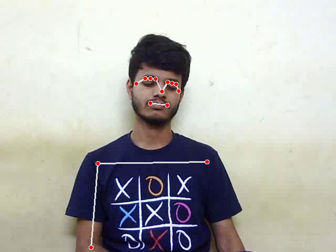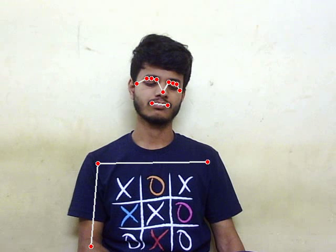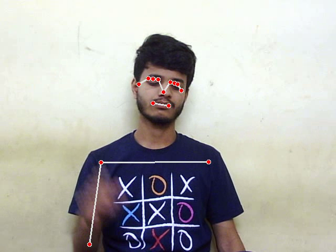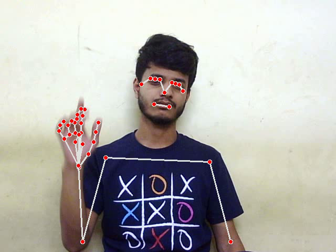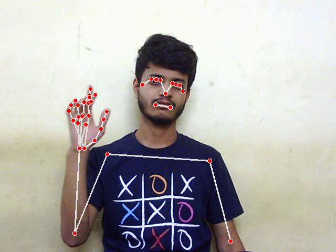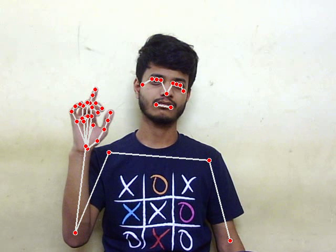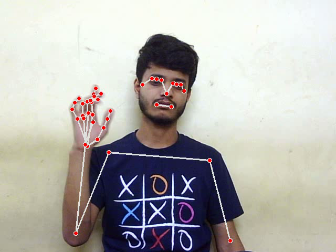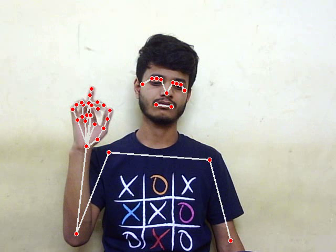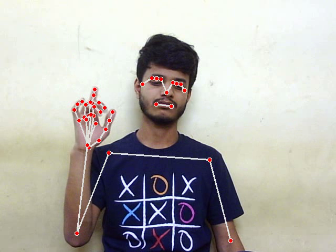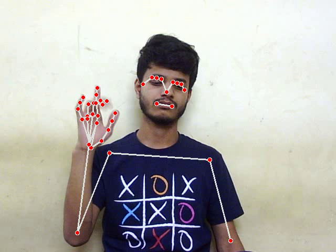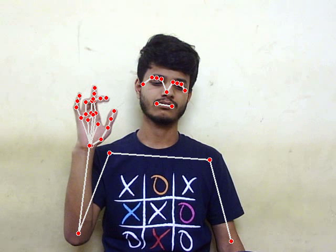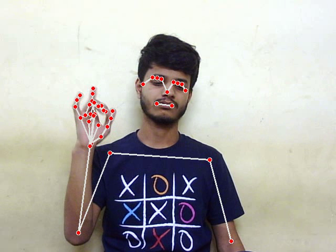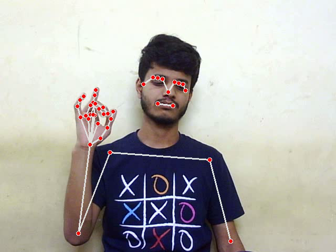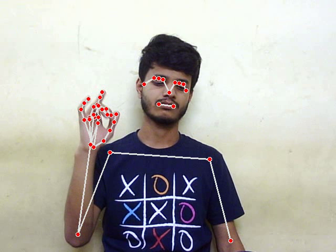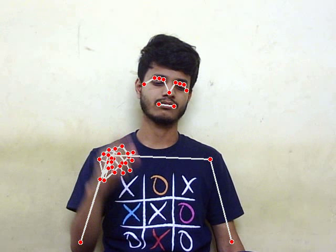why